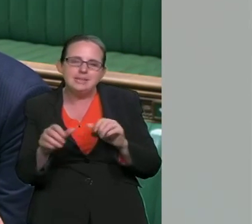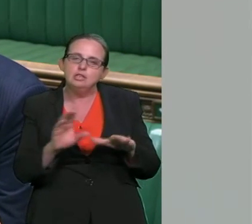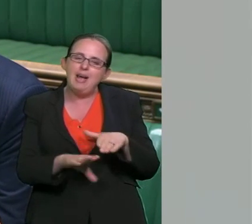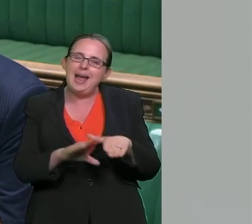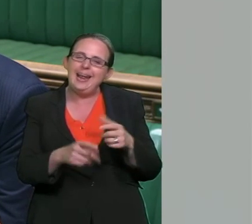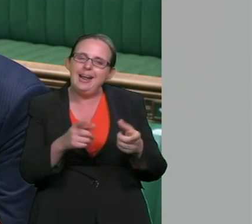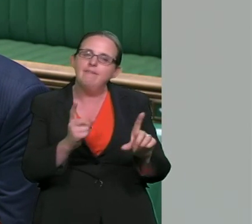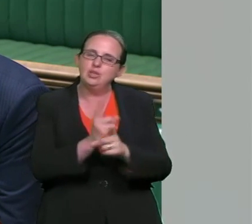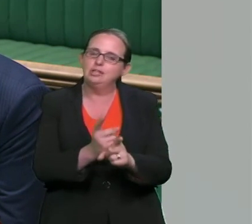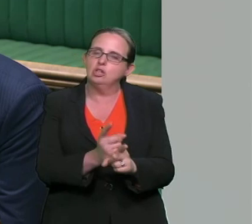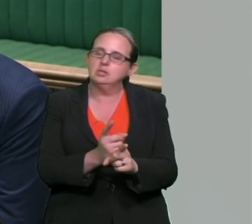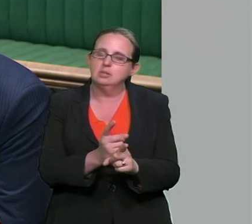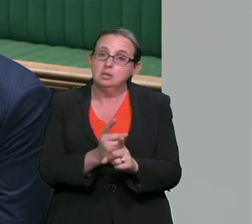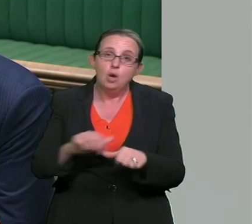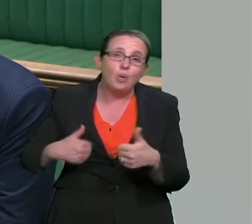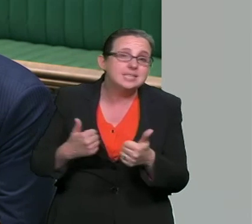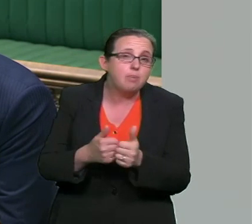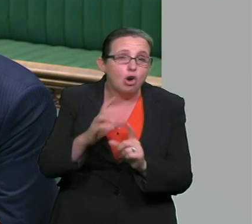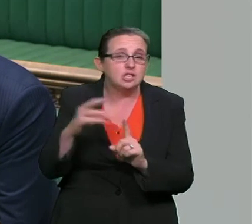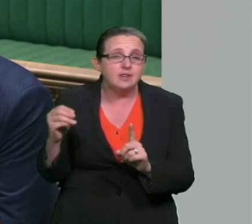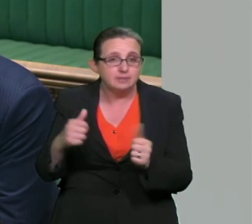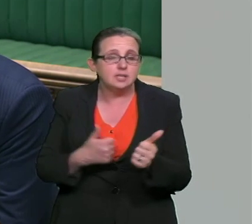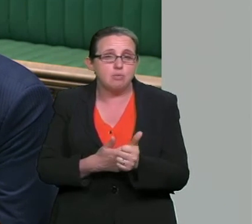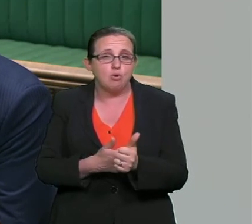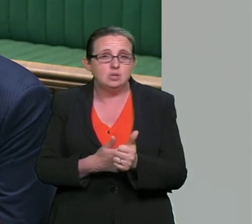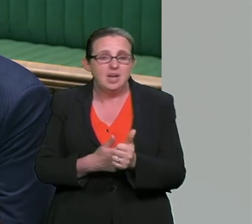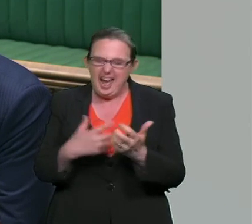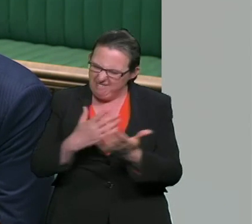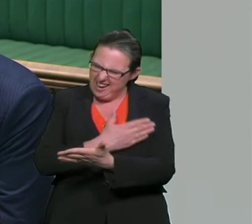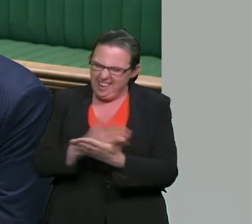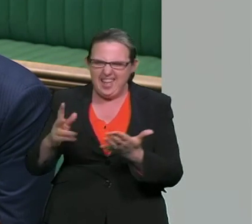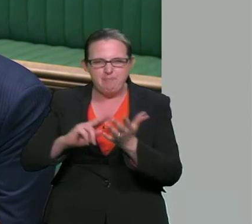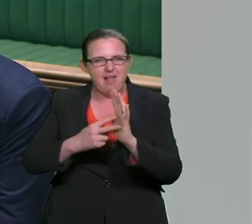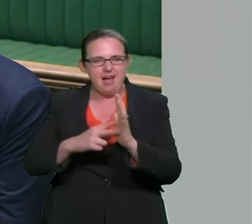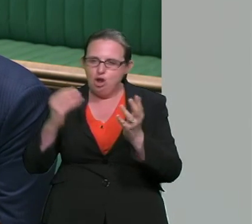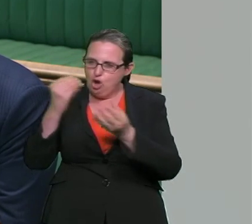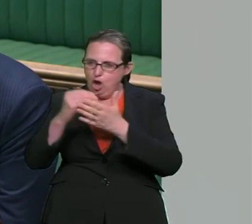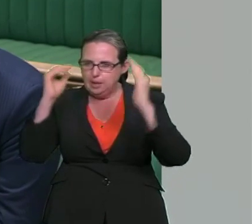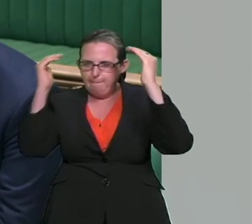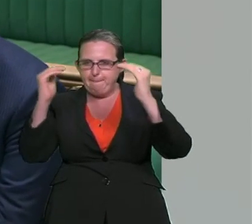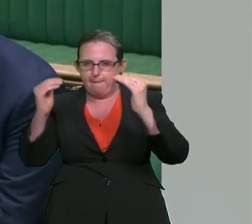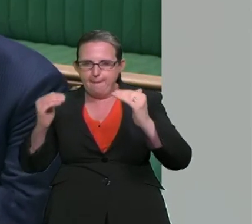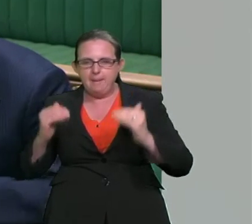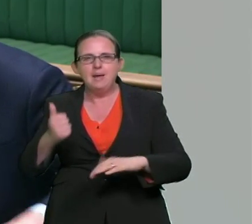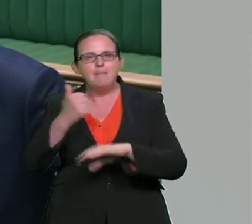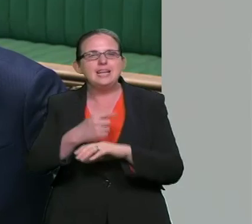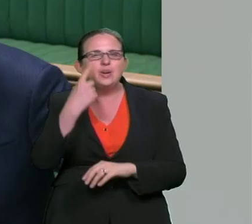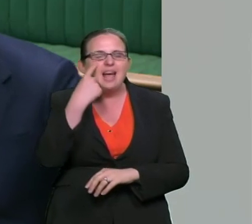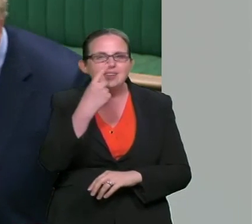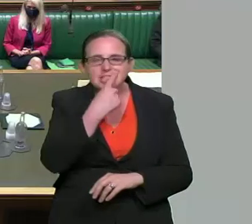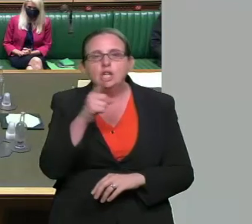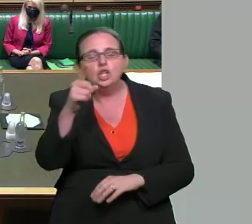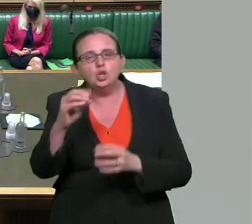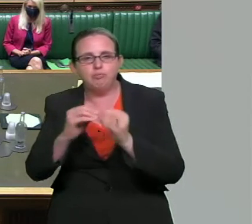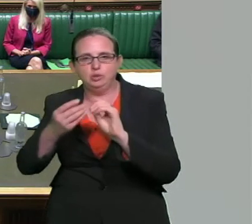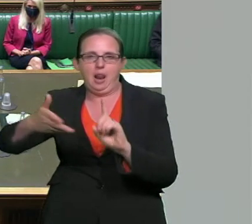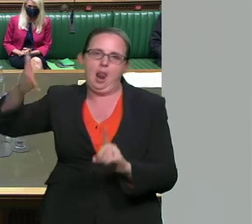That is what we are backing in our party. These are serious, costed reforms, based on evidence, unlike anything he is producing.